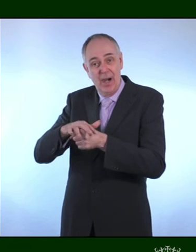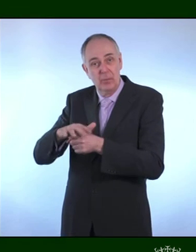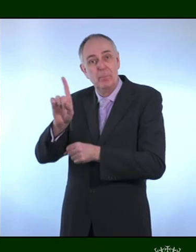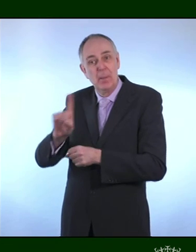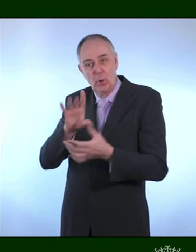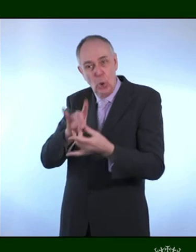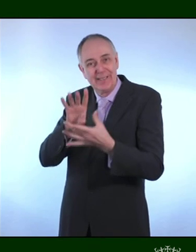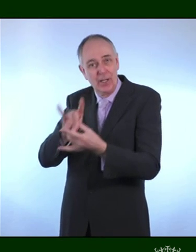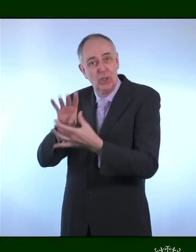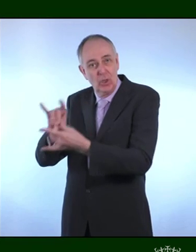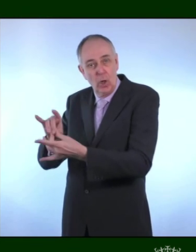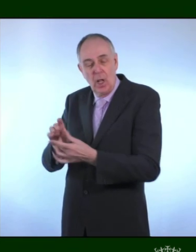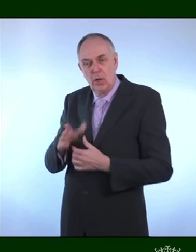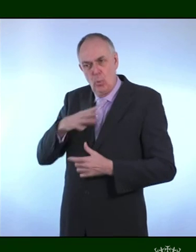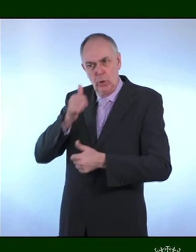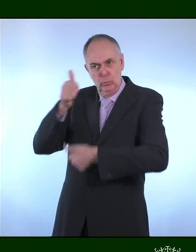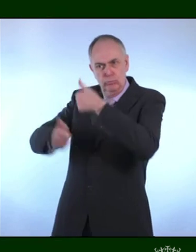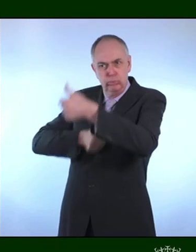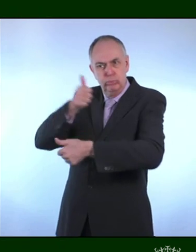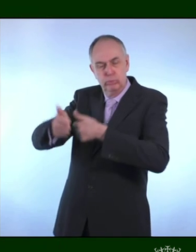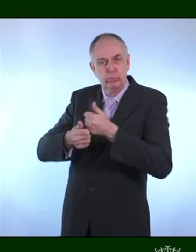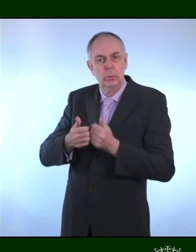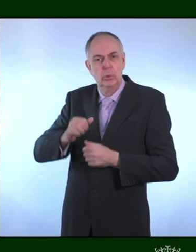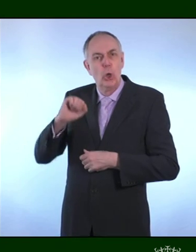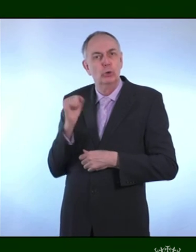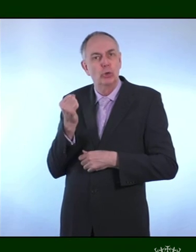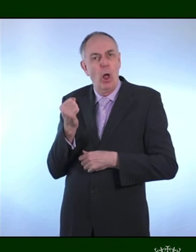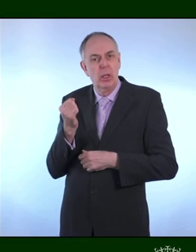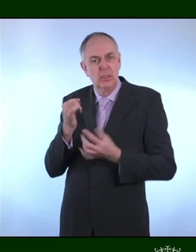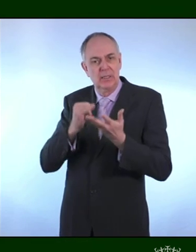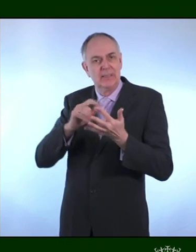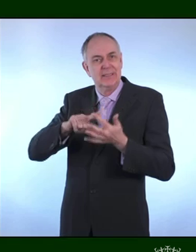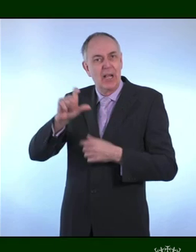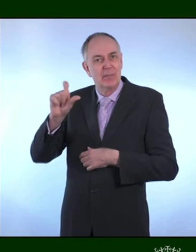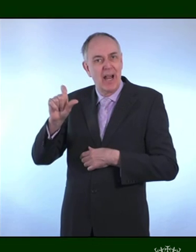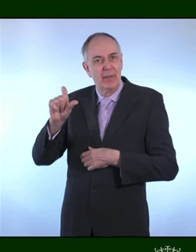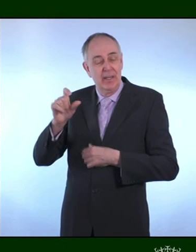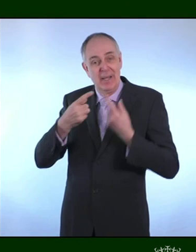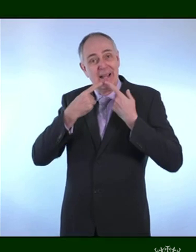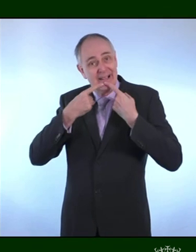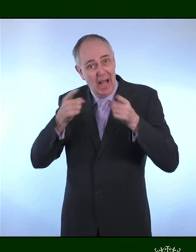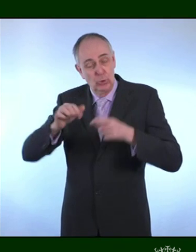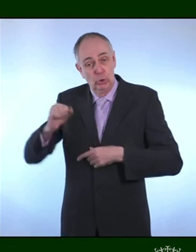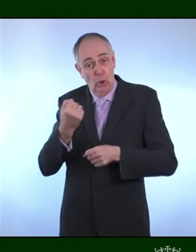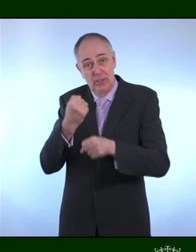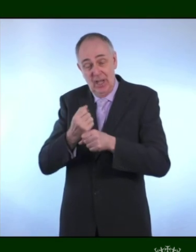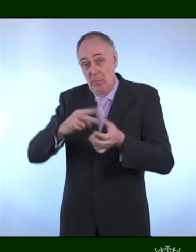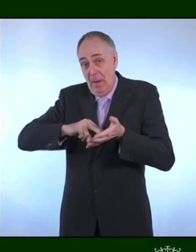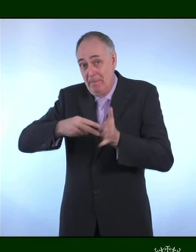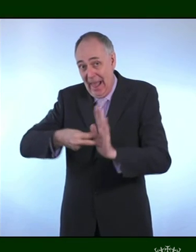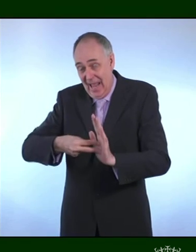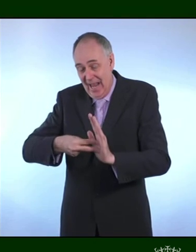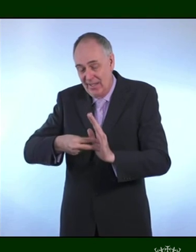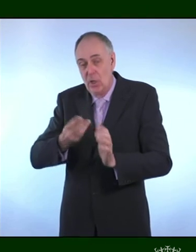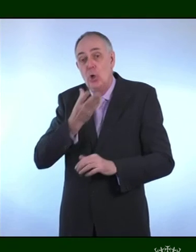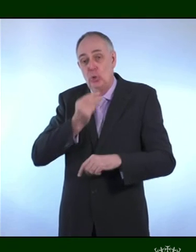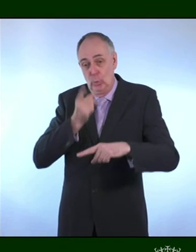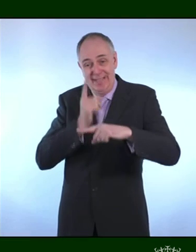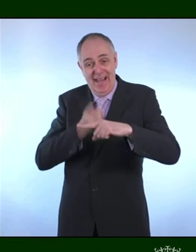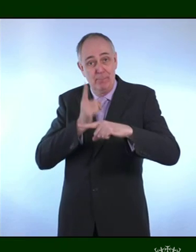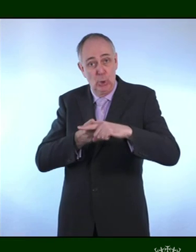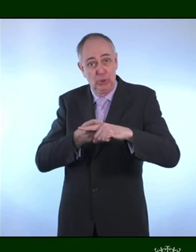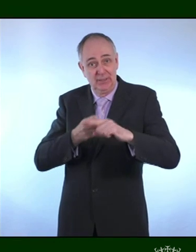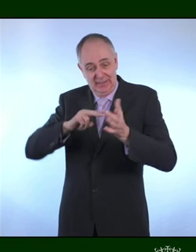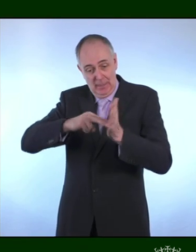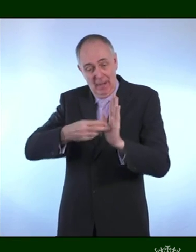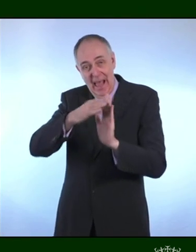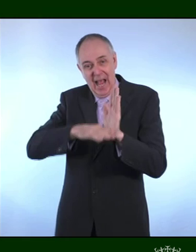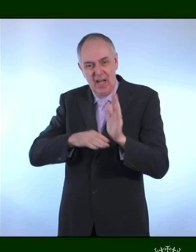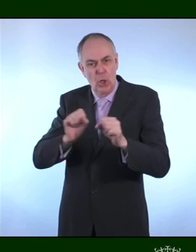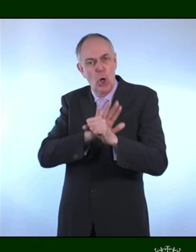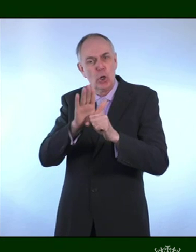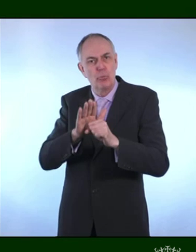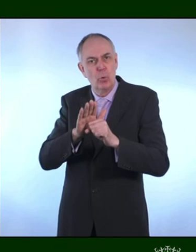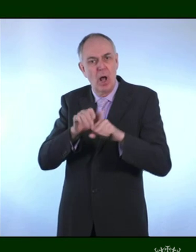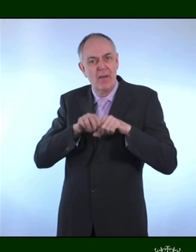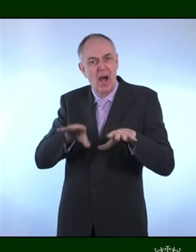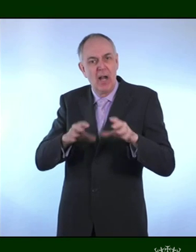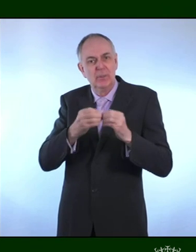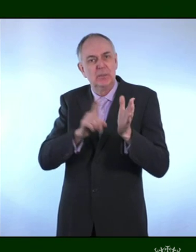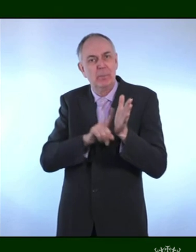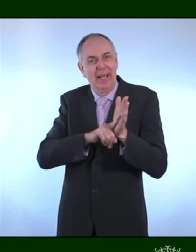Will the Prime Minister join me in praising Scotland’s Cabinet Secretary for Communities and Local Government, Aileen Campbell, who has announced the Scottish Government’s intention to use the emergency powers granted by the Coronavirus Bill to protect people from losing their homes?